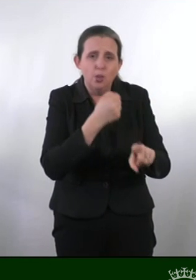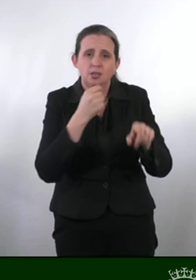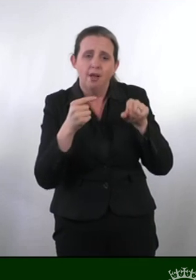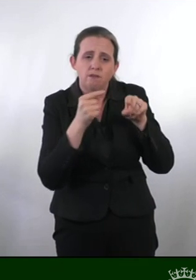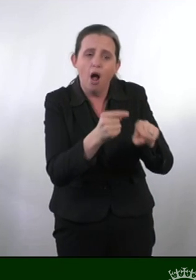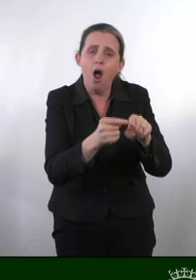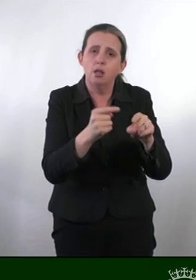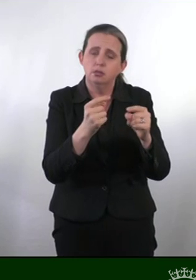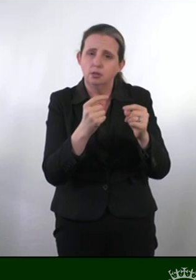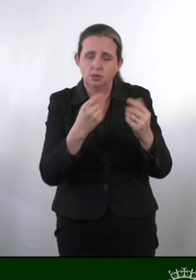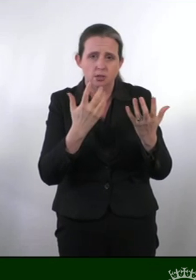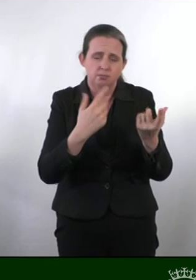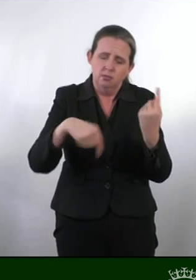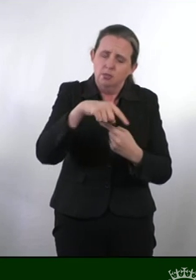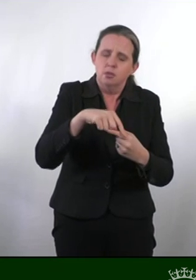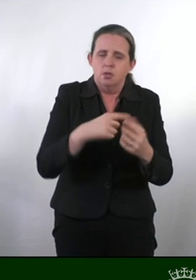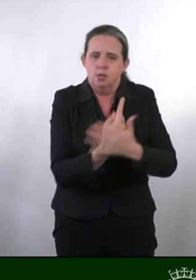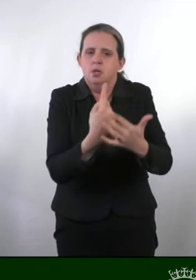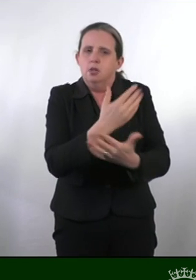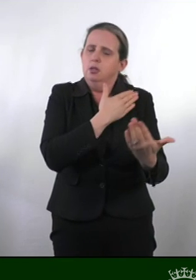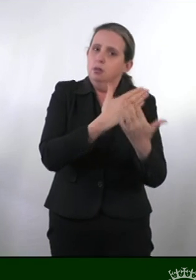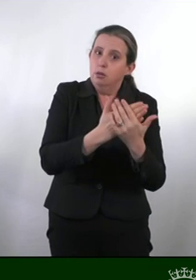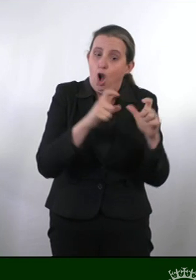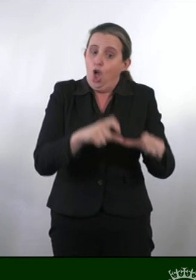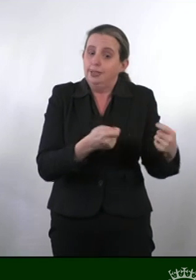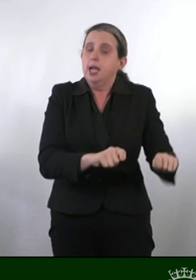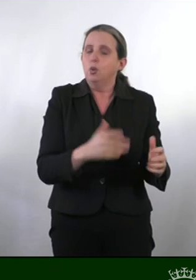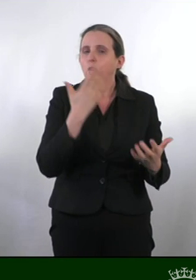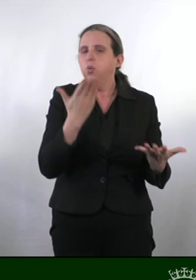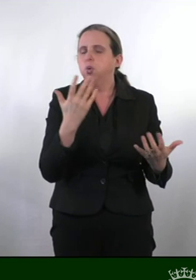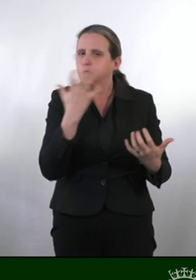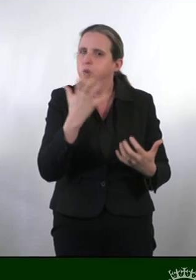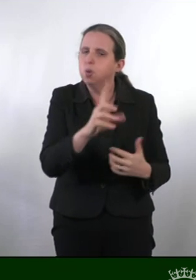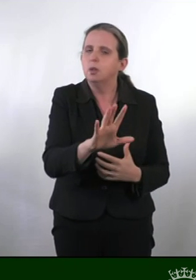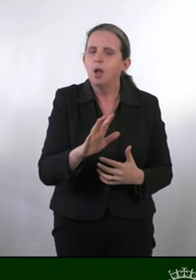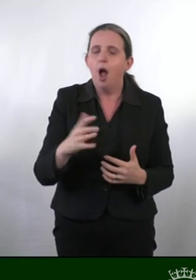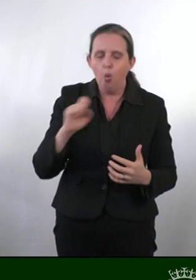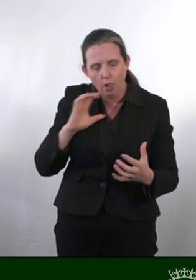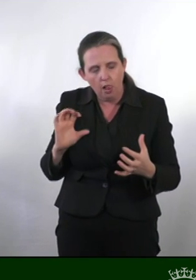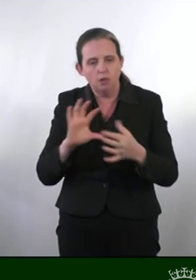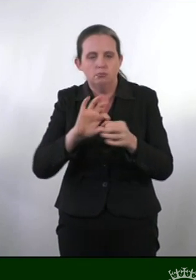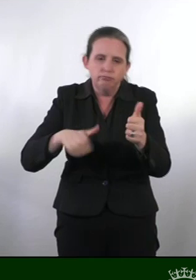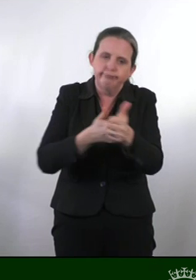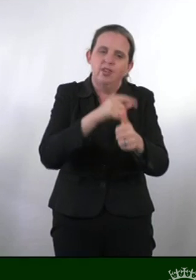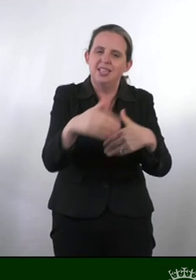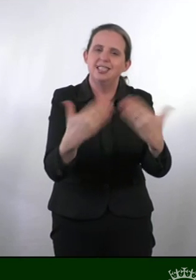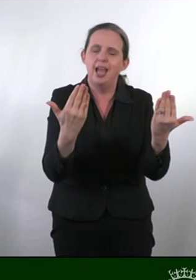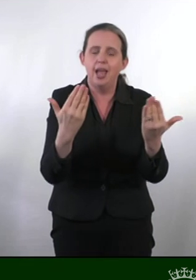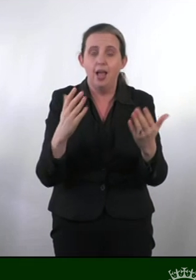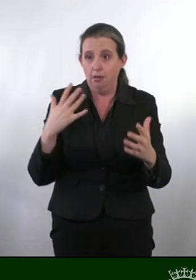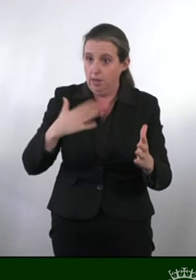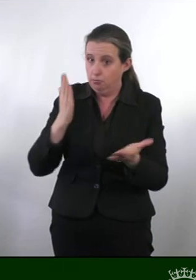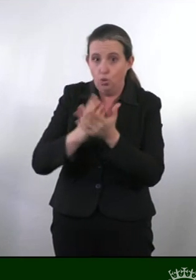I will join those marking this day, and I am sure that the whole House would agree that we need to do far more to end domestic violence.